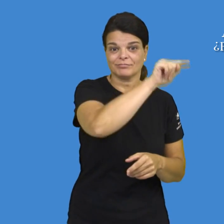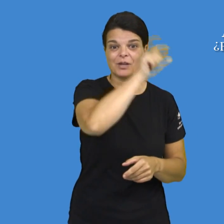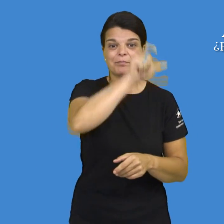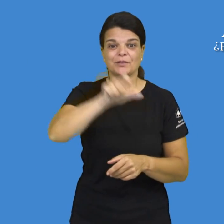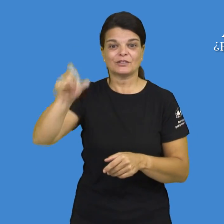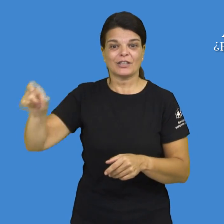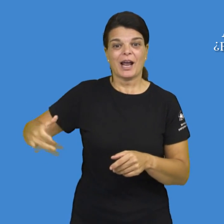persona